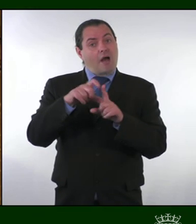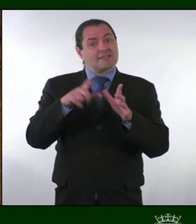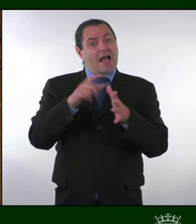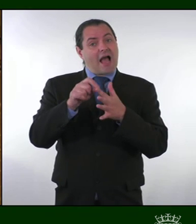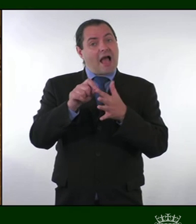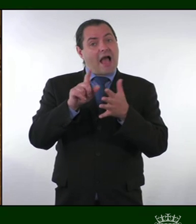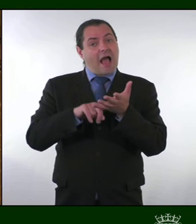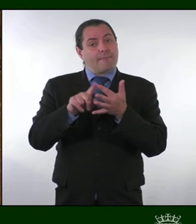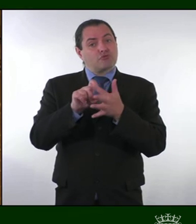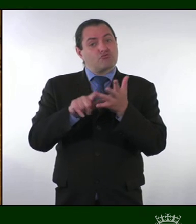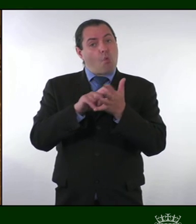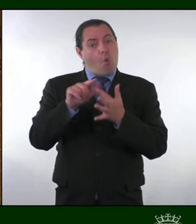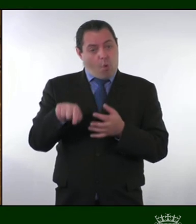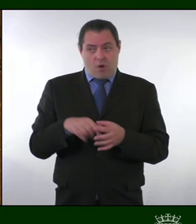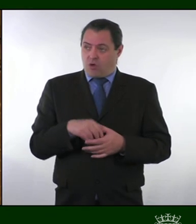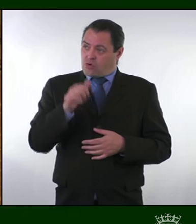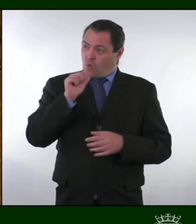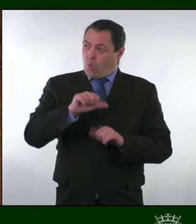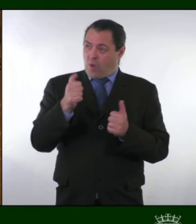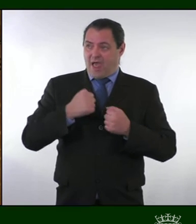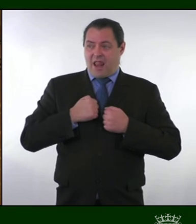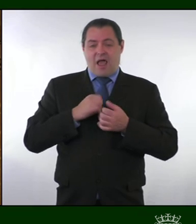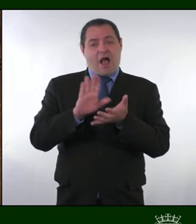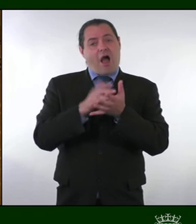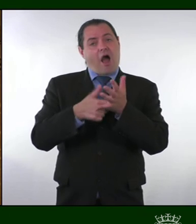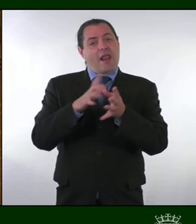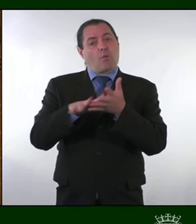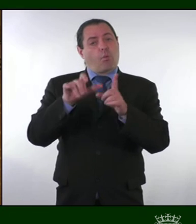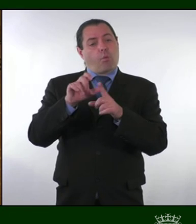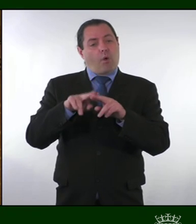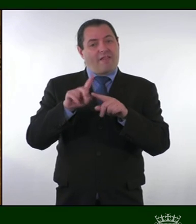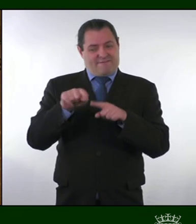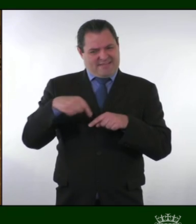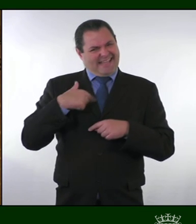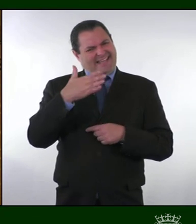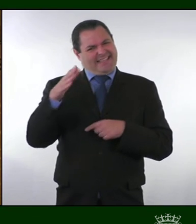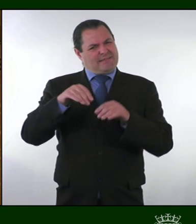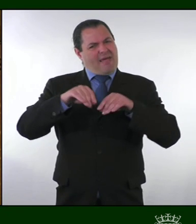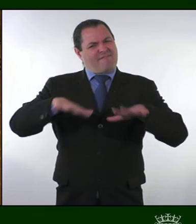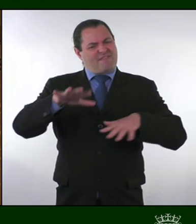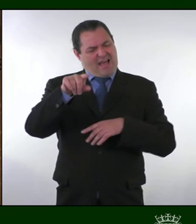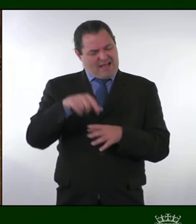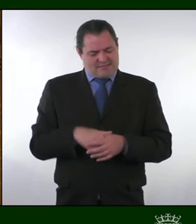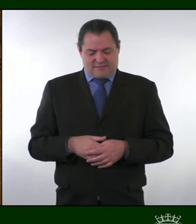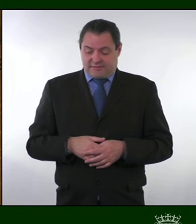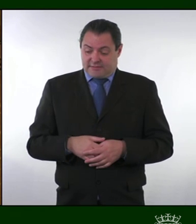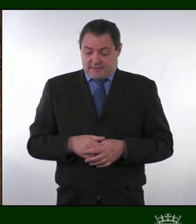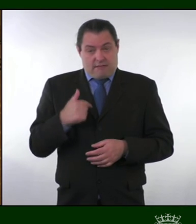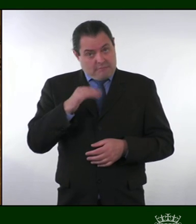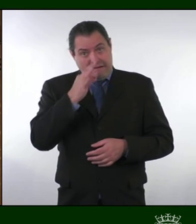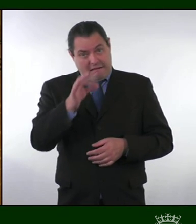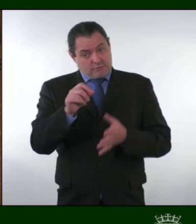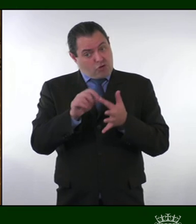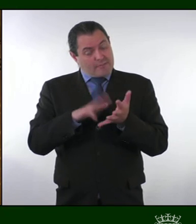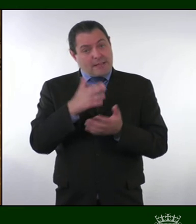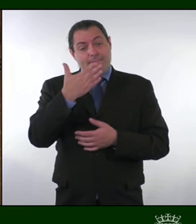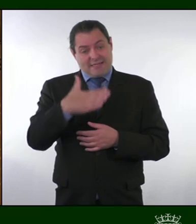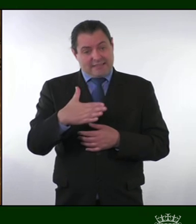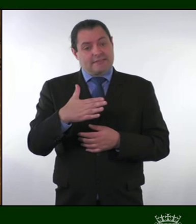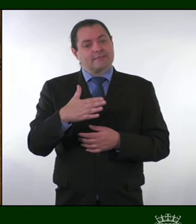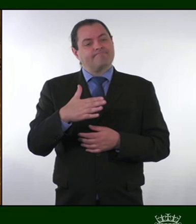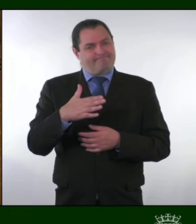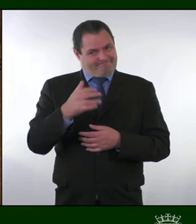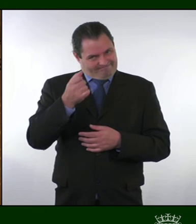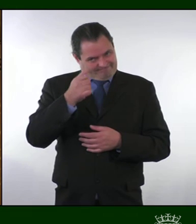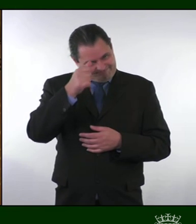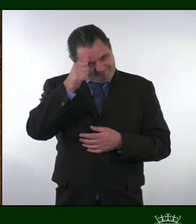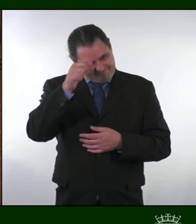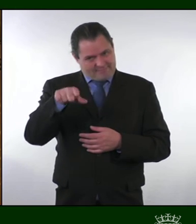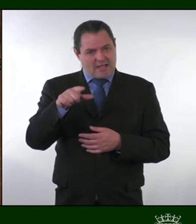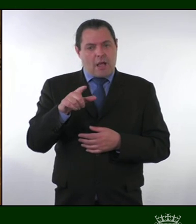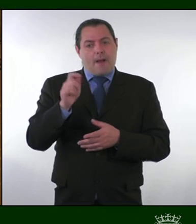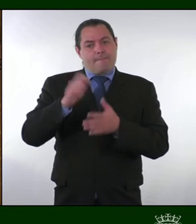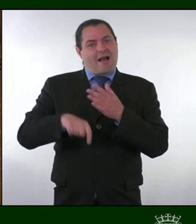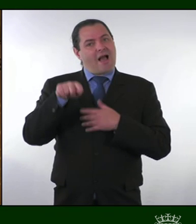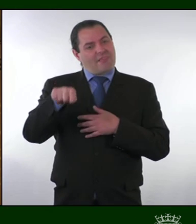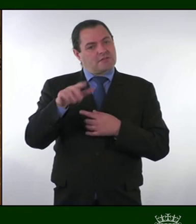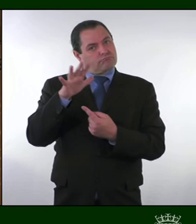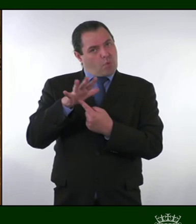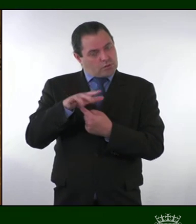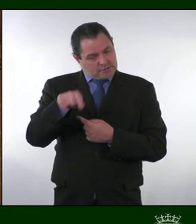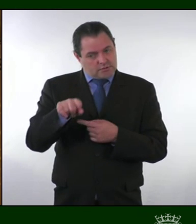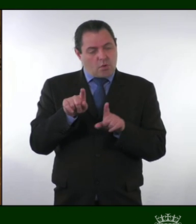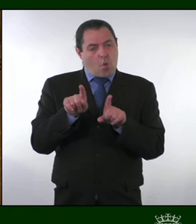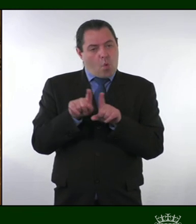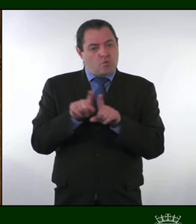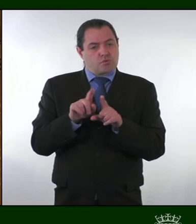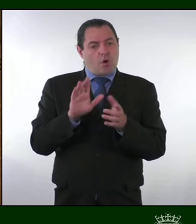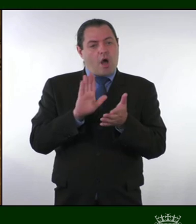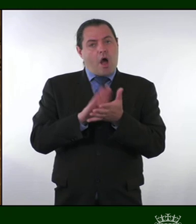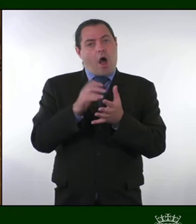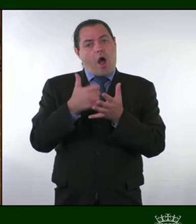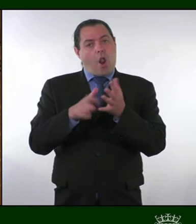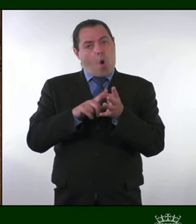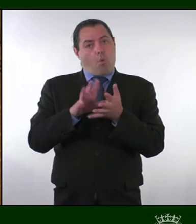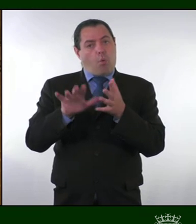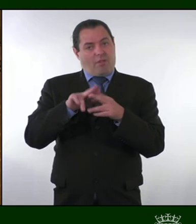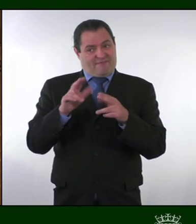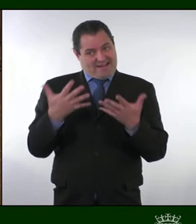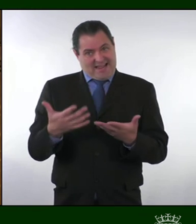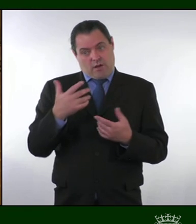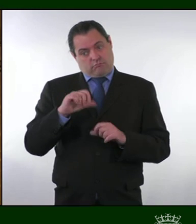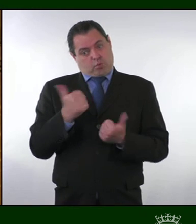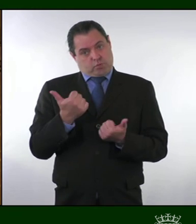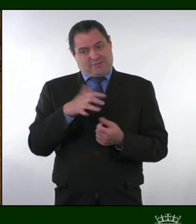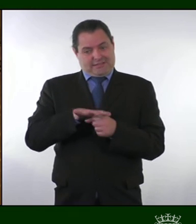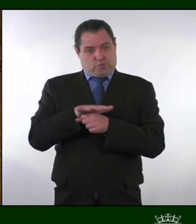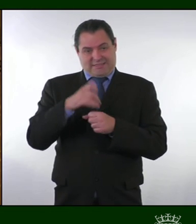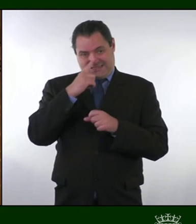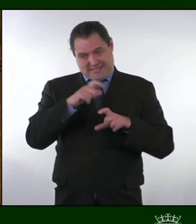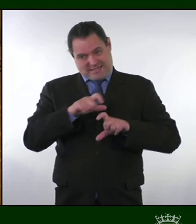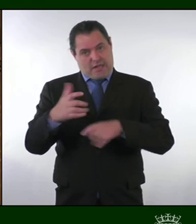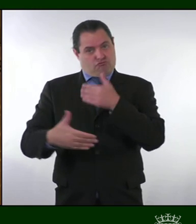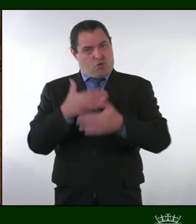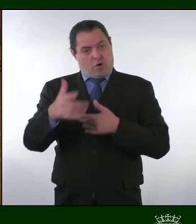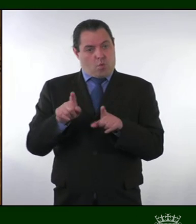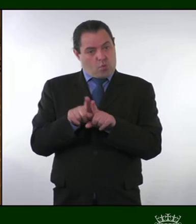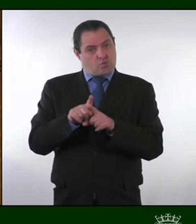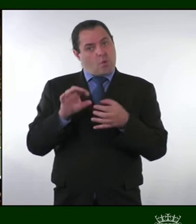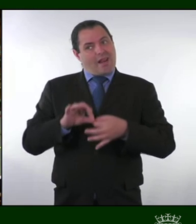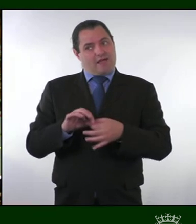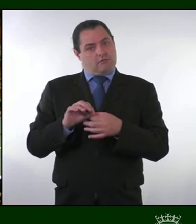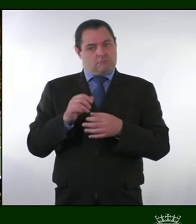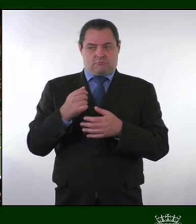He knows well the mother yard of Harland and Wolff in my constituency of Belfast East, and I just ask that he recognises not only the important strategic purchase of Appledore, but that Harland and Wolff is now in an incredibly well-placed position to assist this country in our future defence needs.